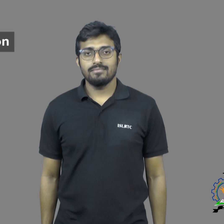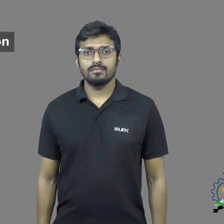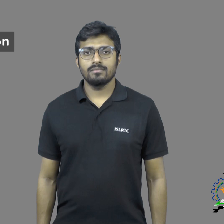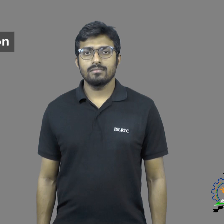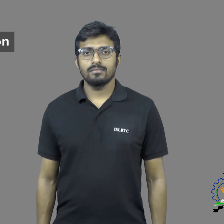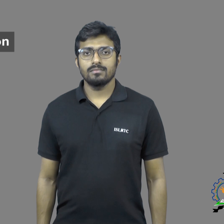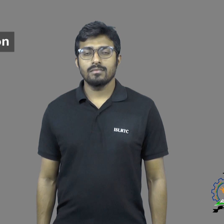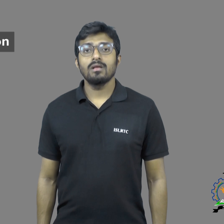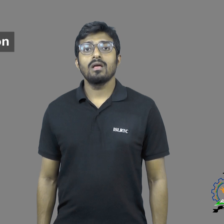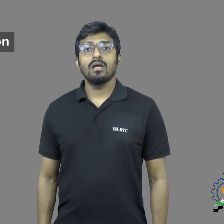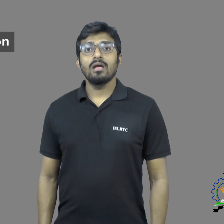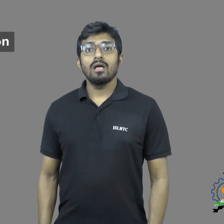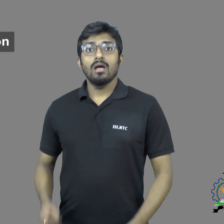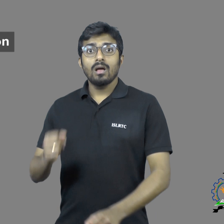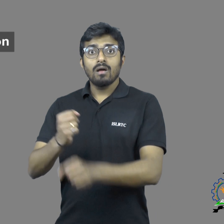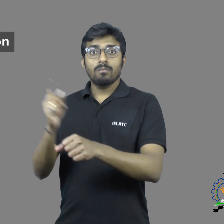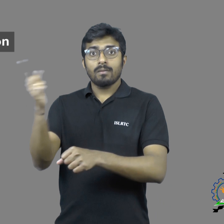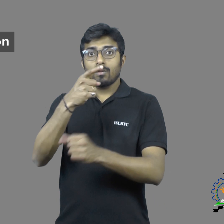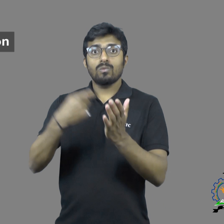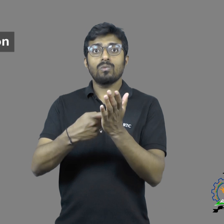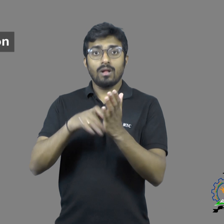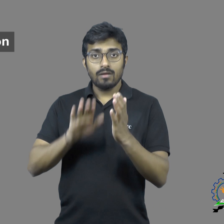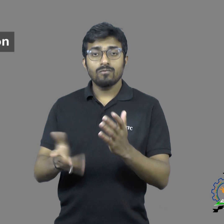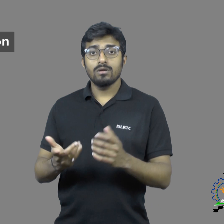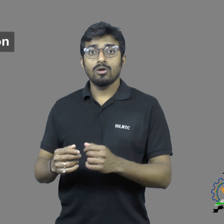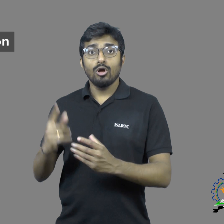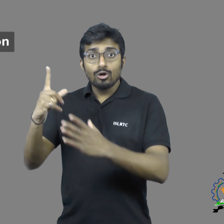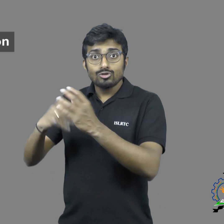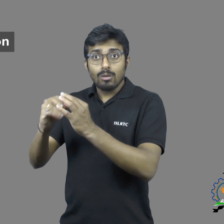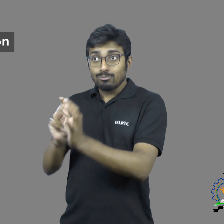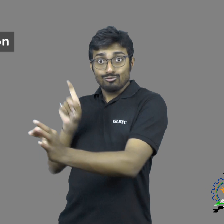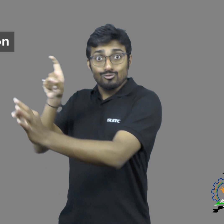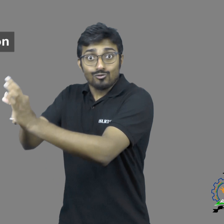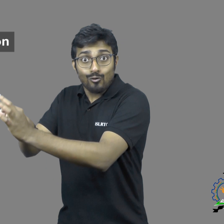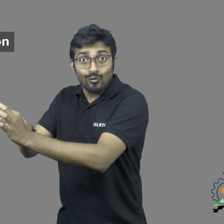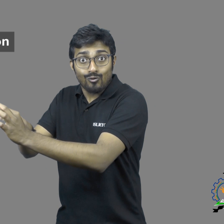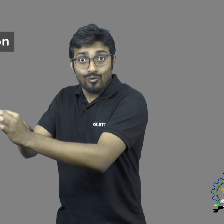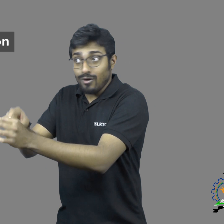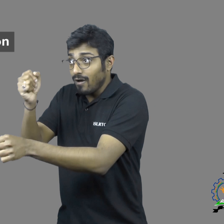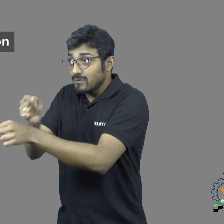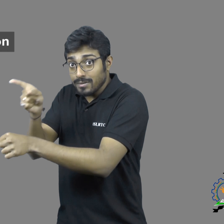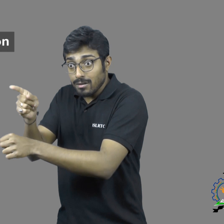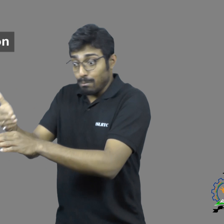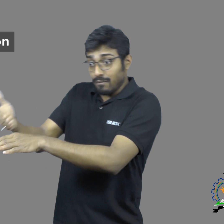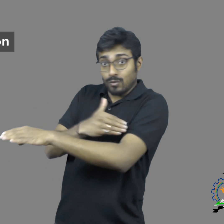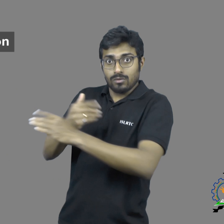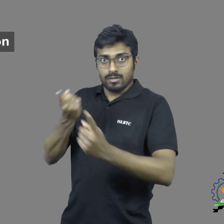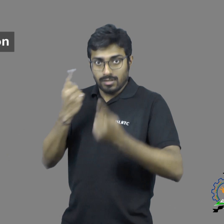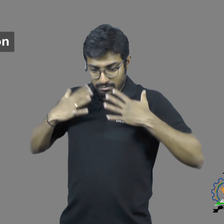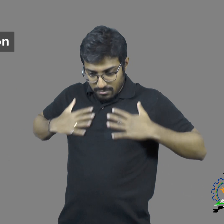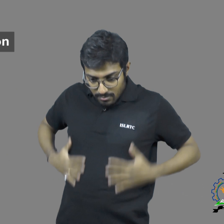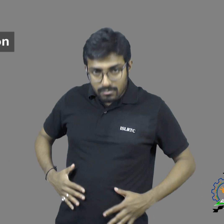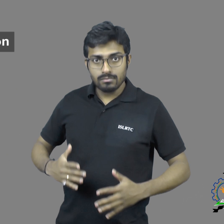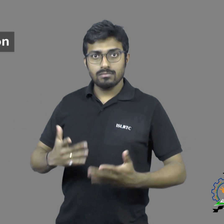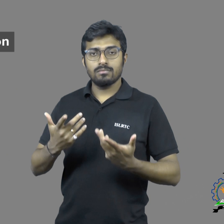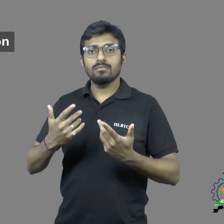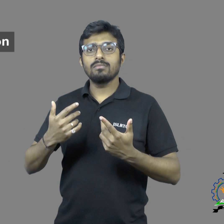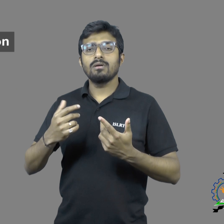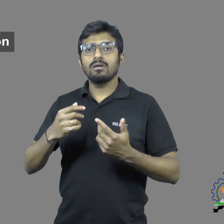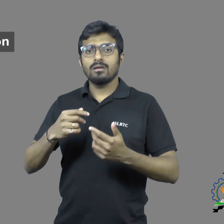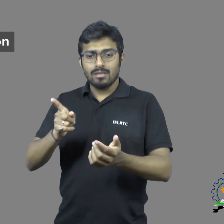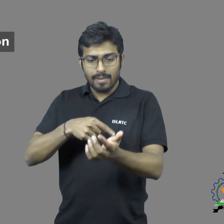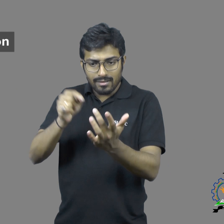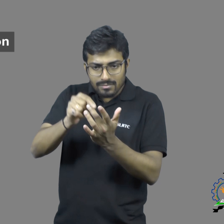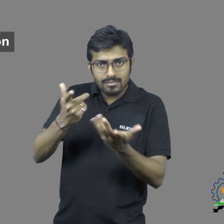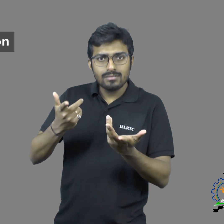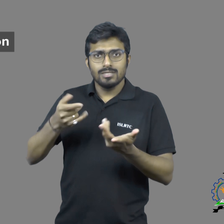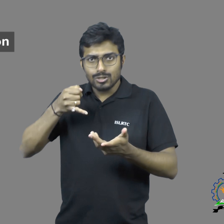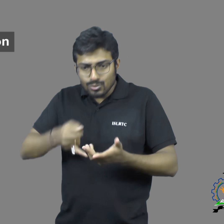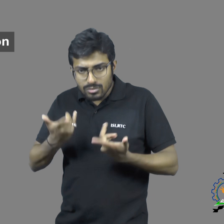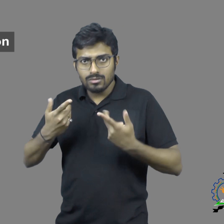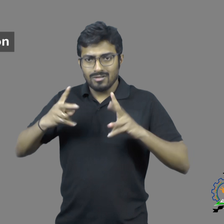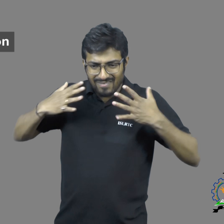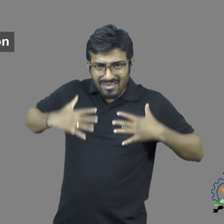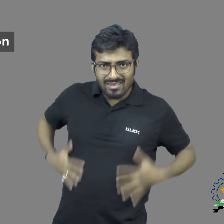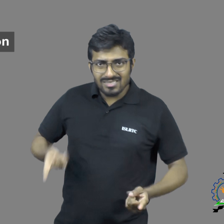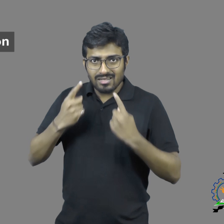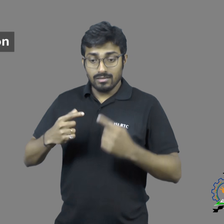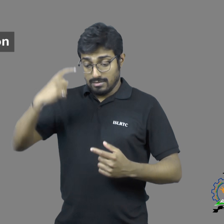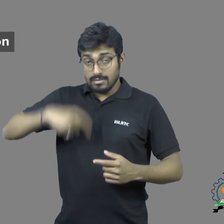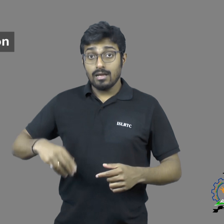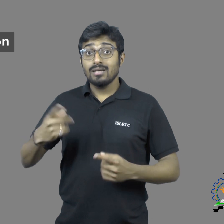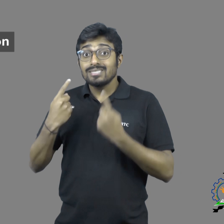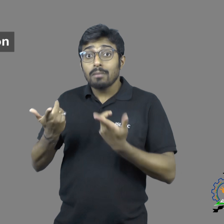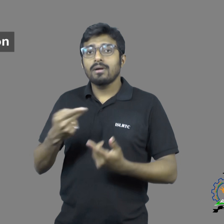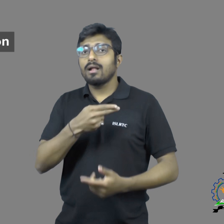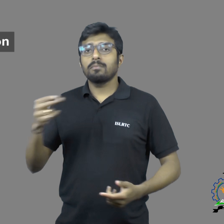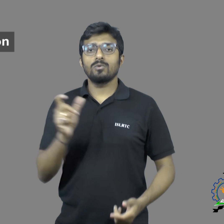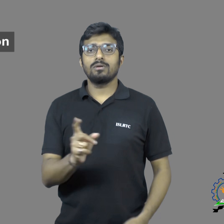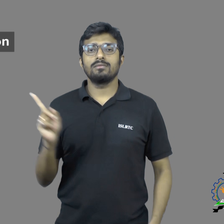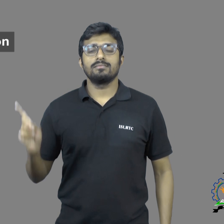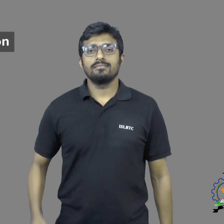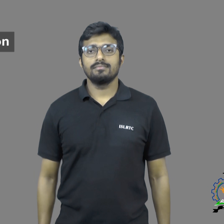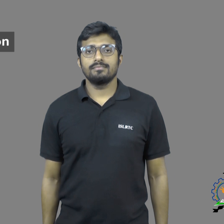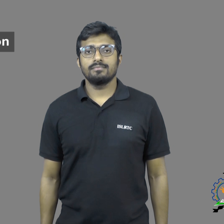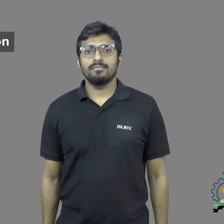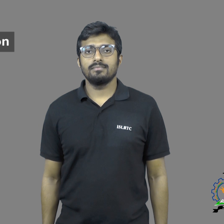Medical Examination